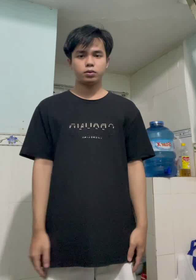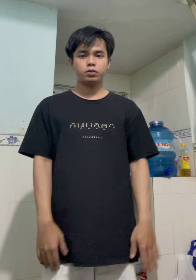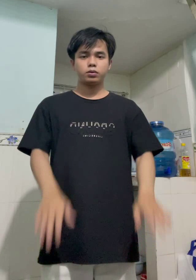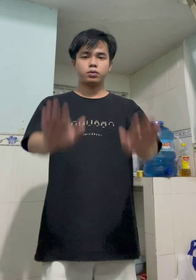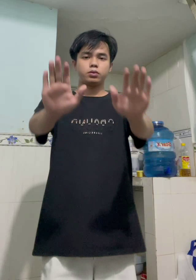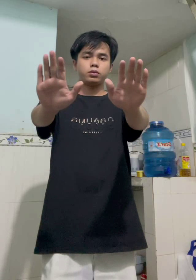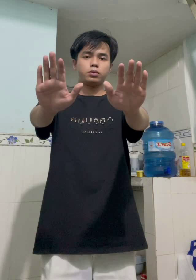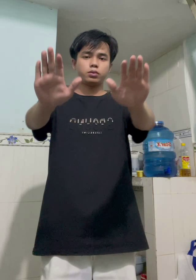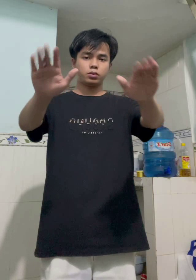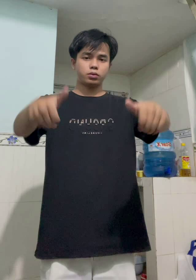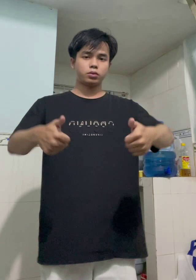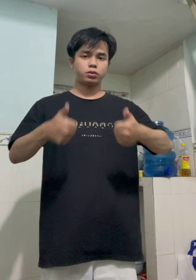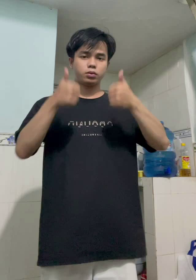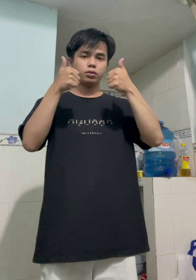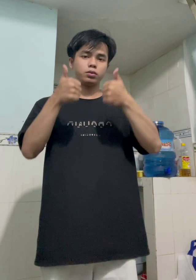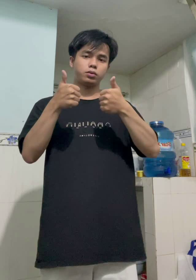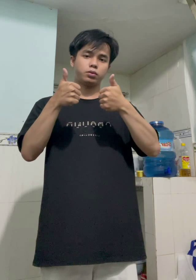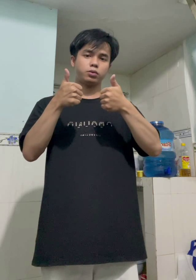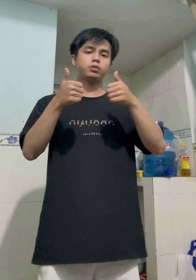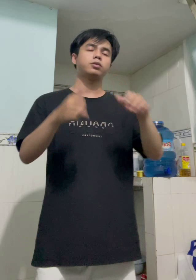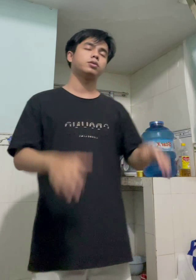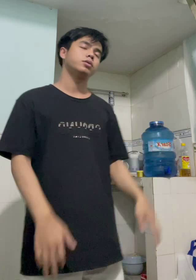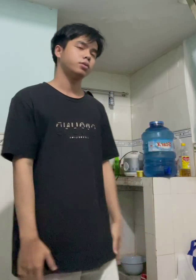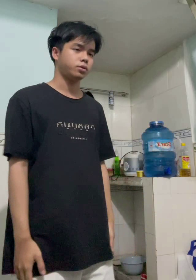tuyet voi